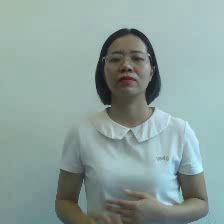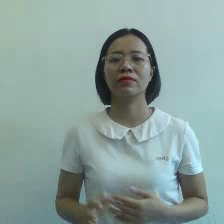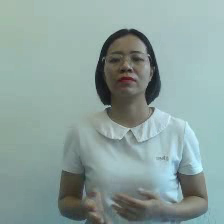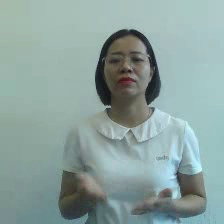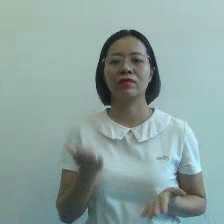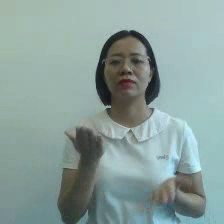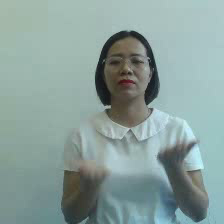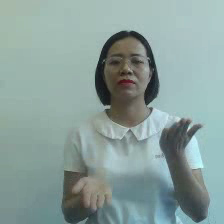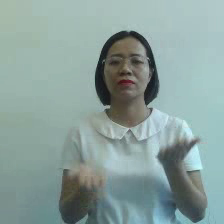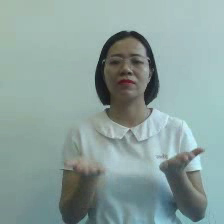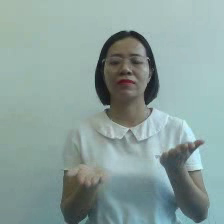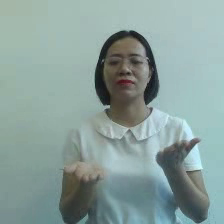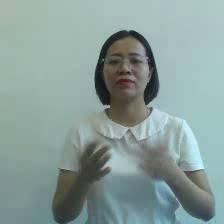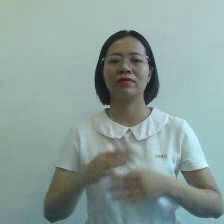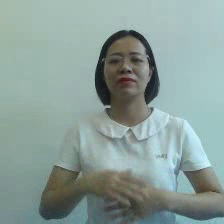Có thể